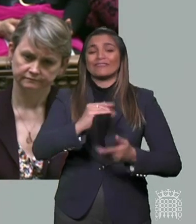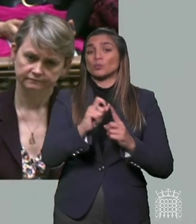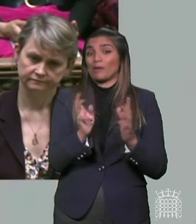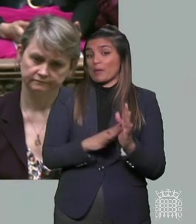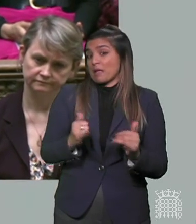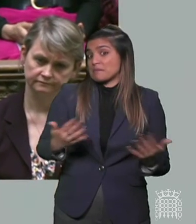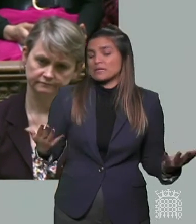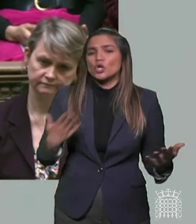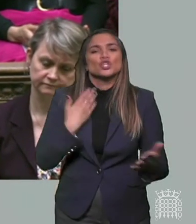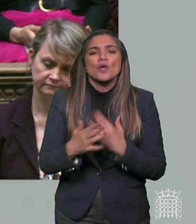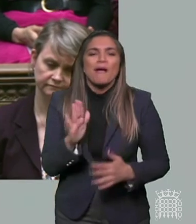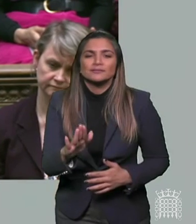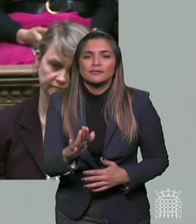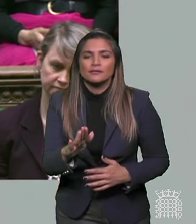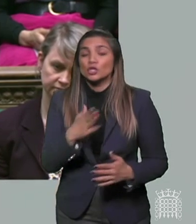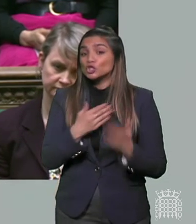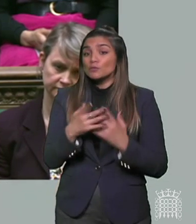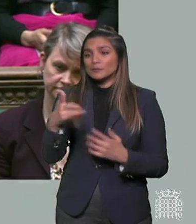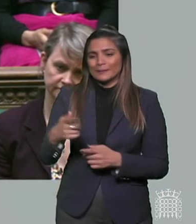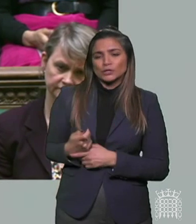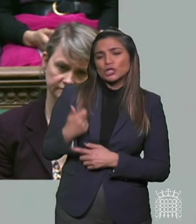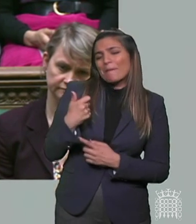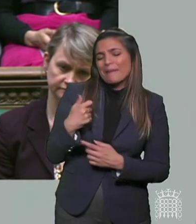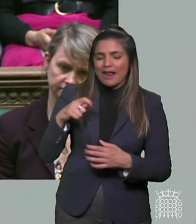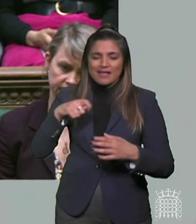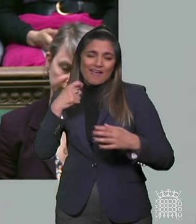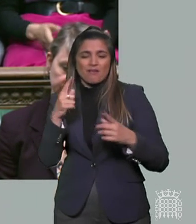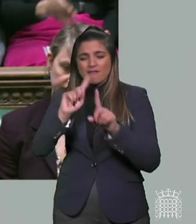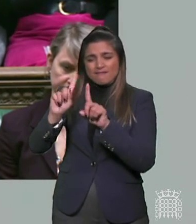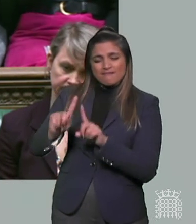It should not matter how much champagne and caviar he serves.